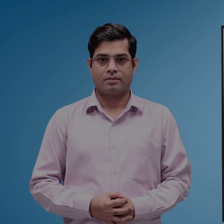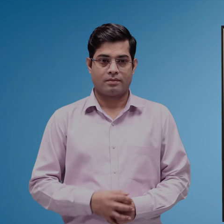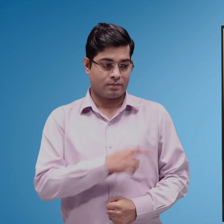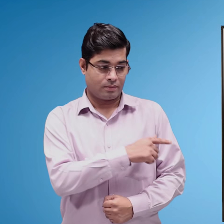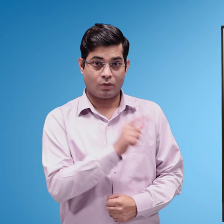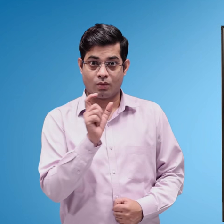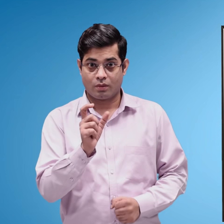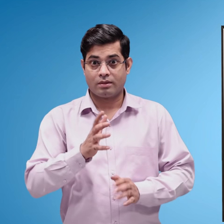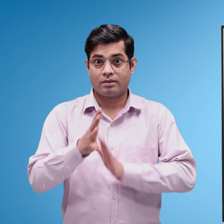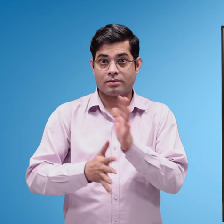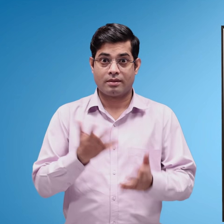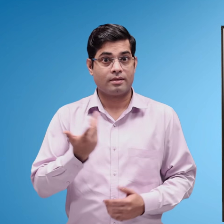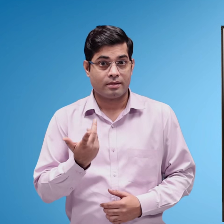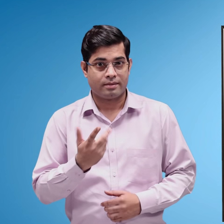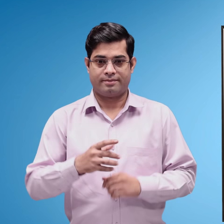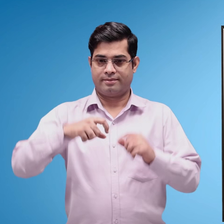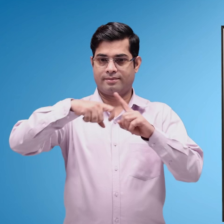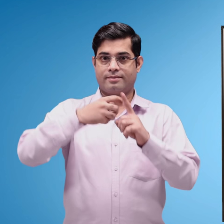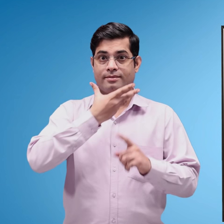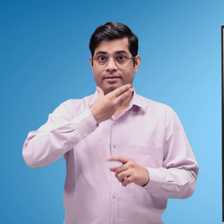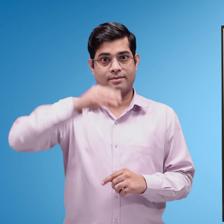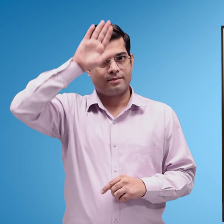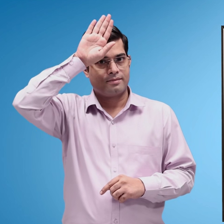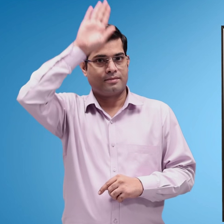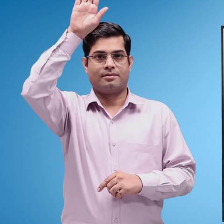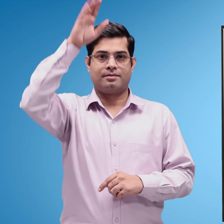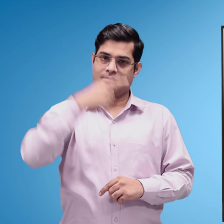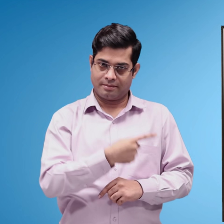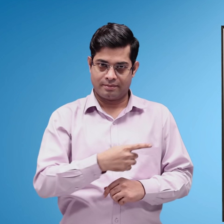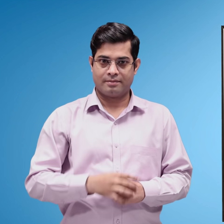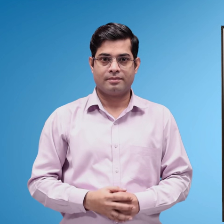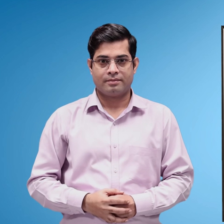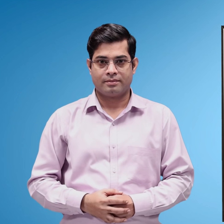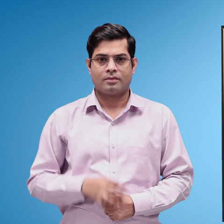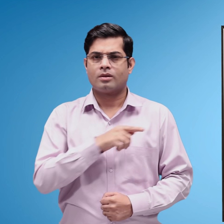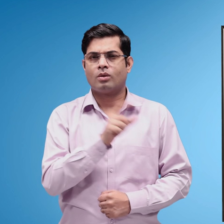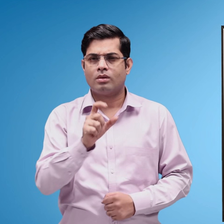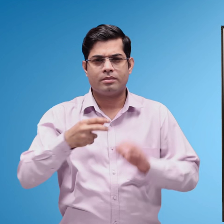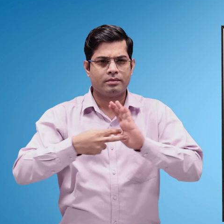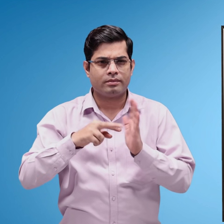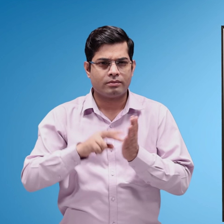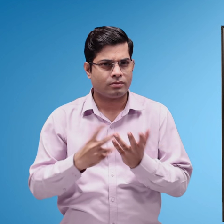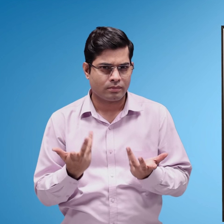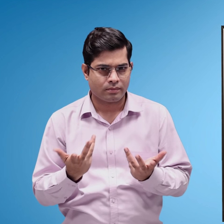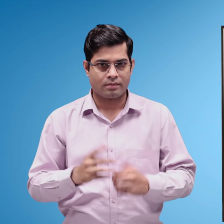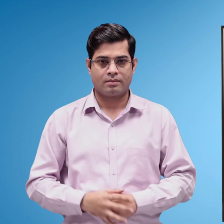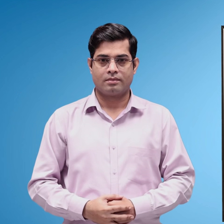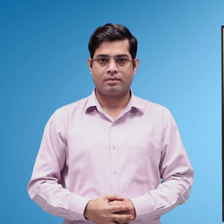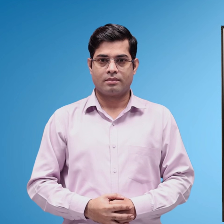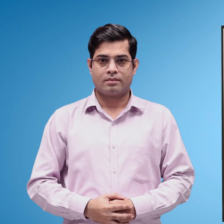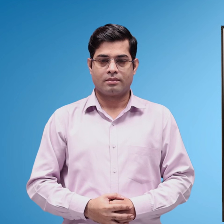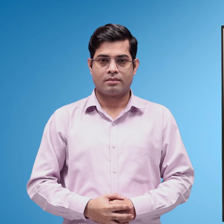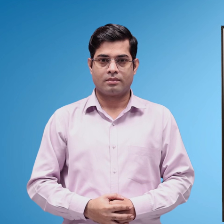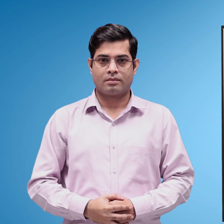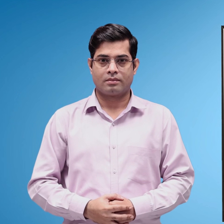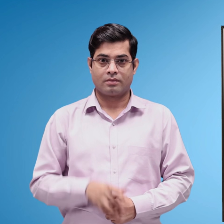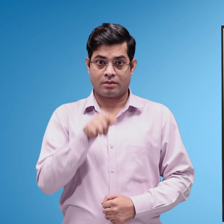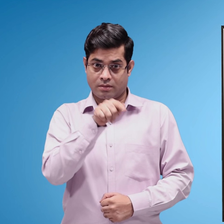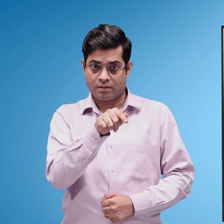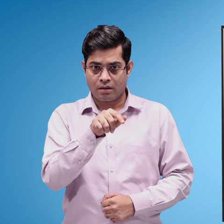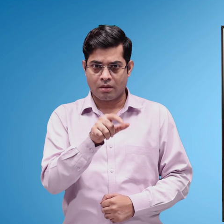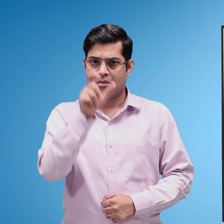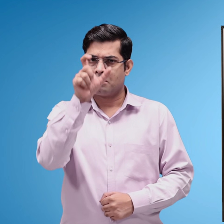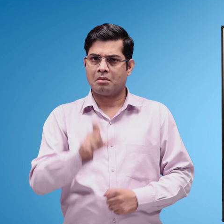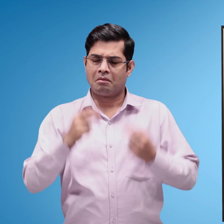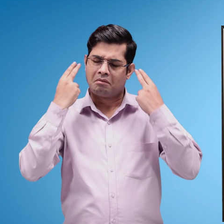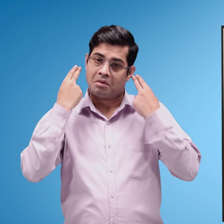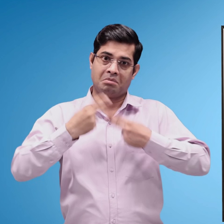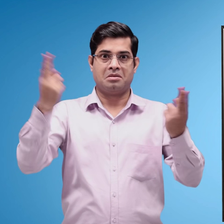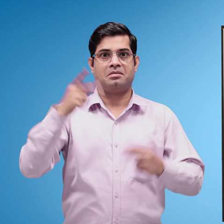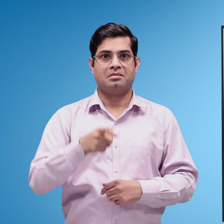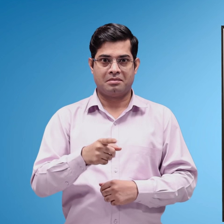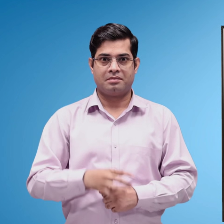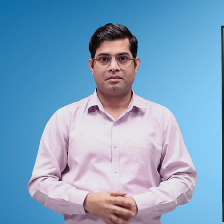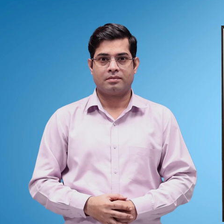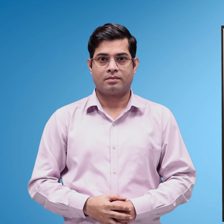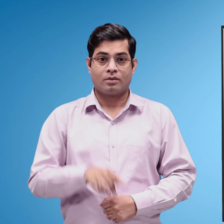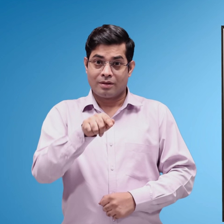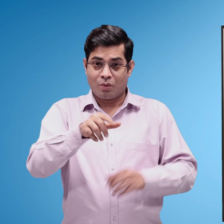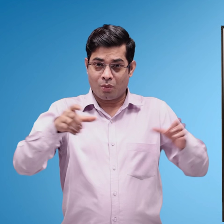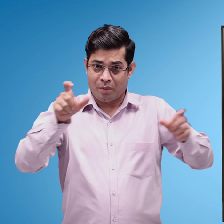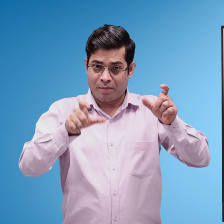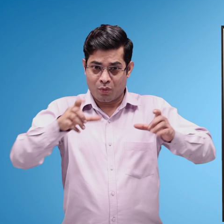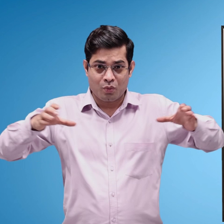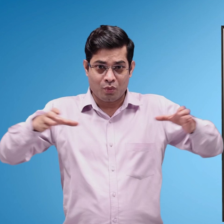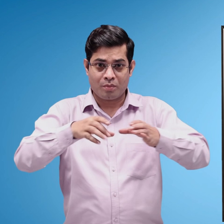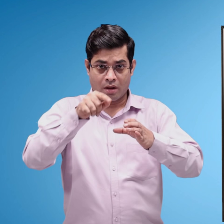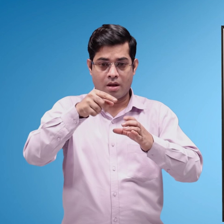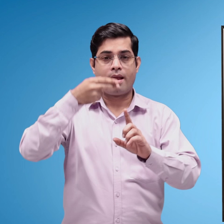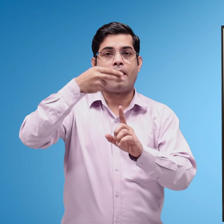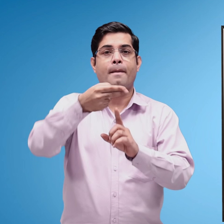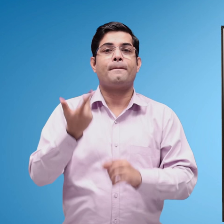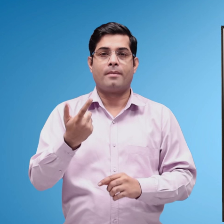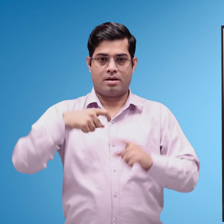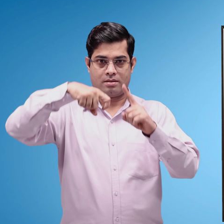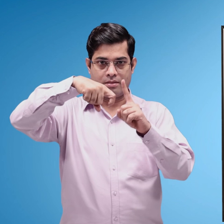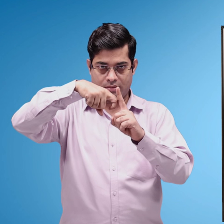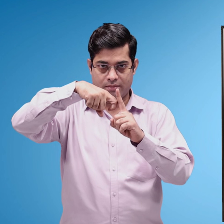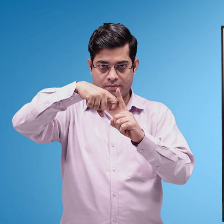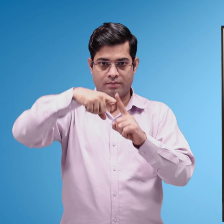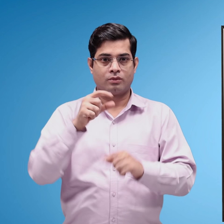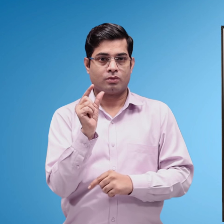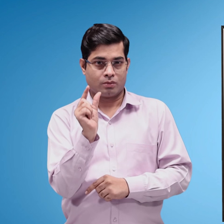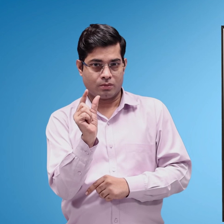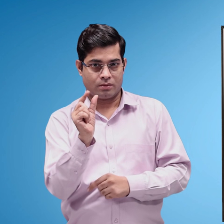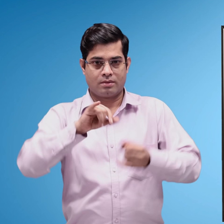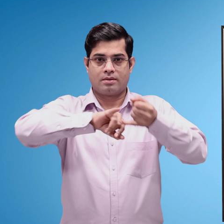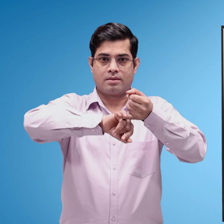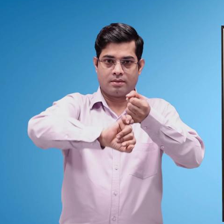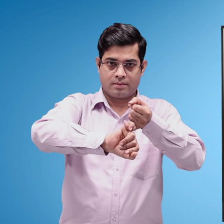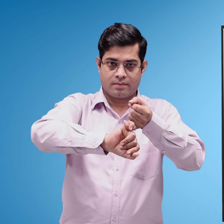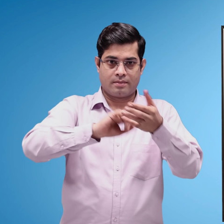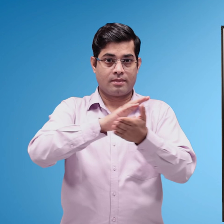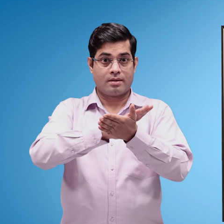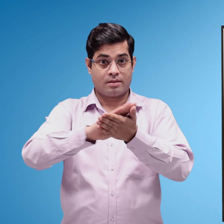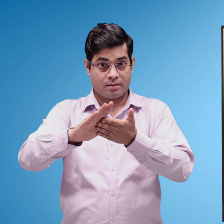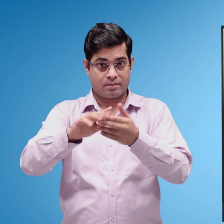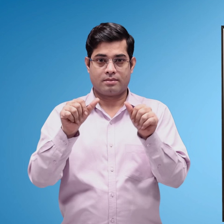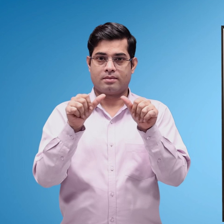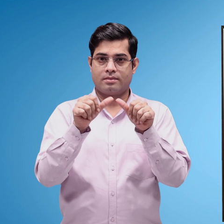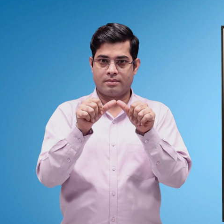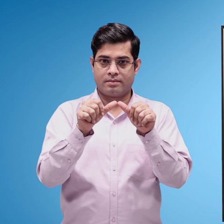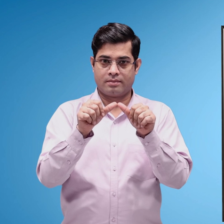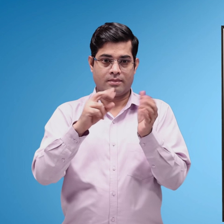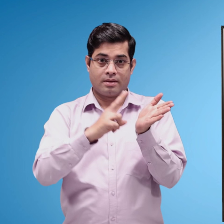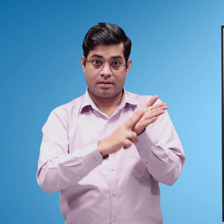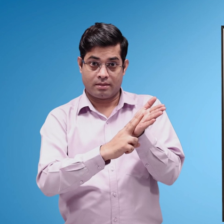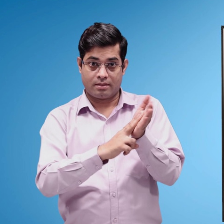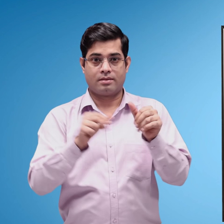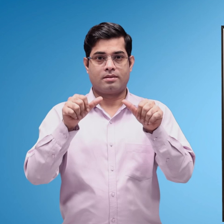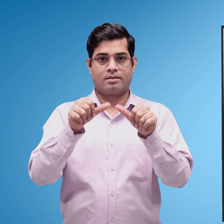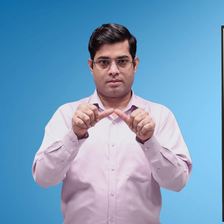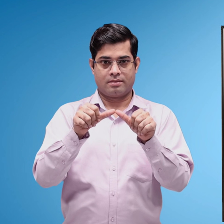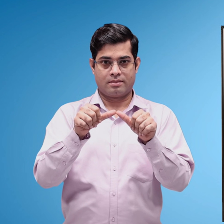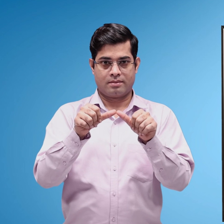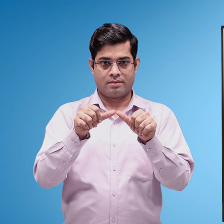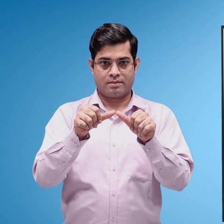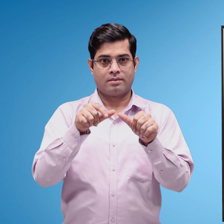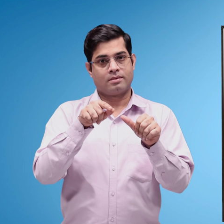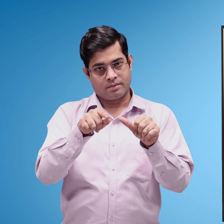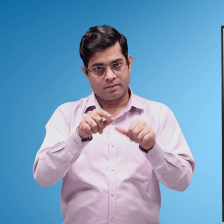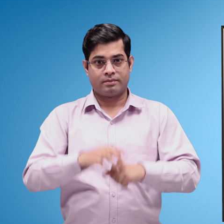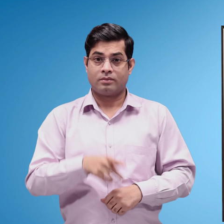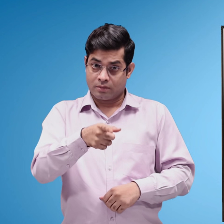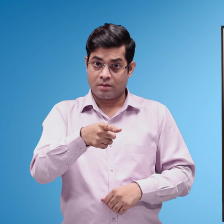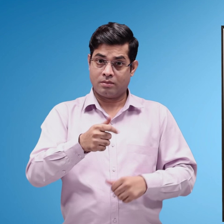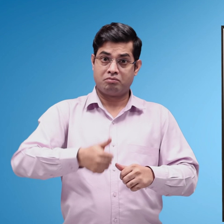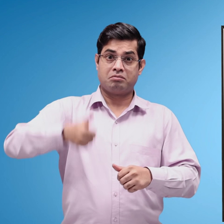Kanishka This is the sign name for Kanishka. He was the most famous Kushana ruler